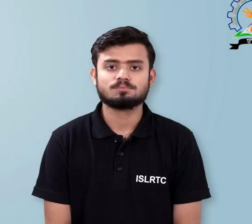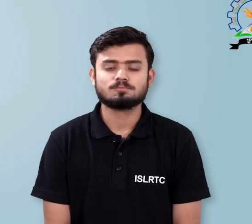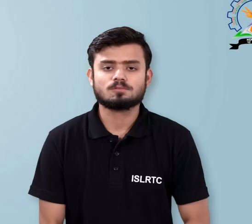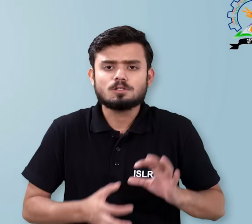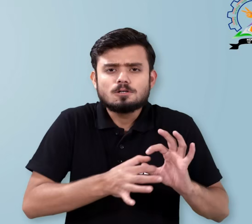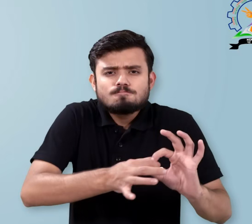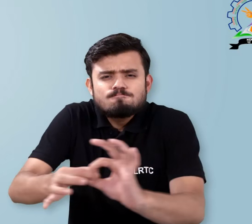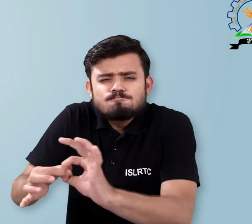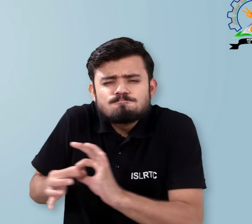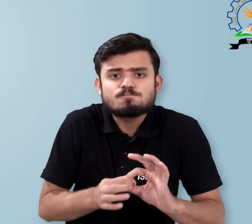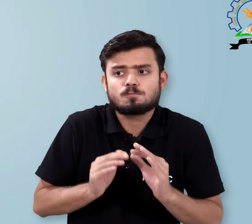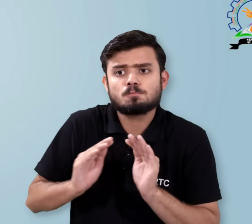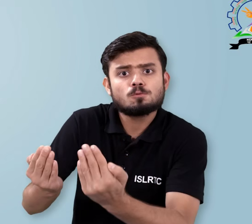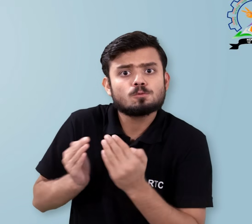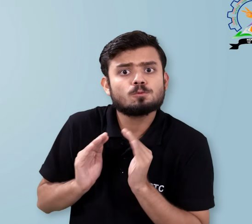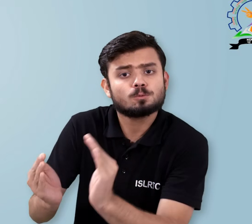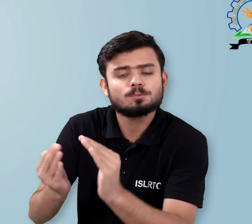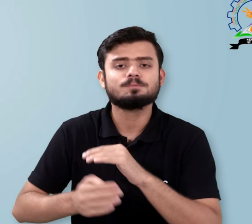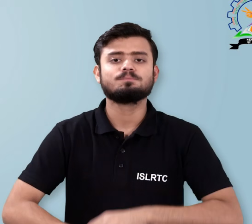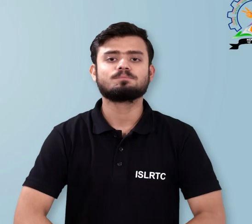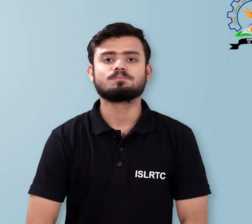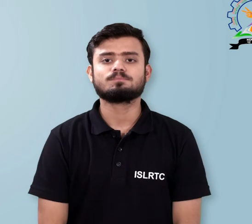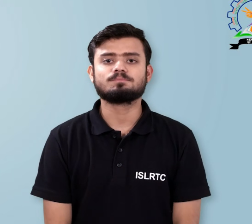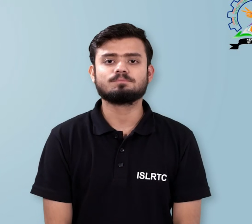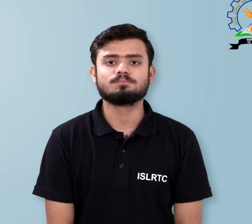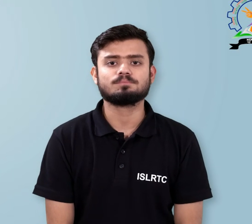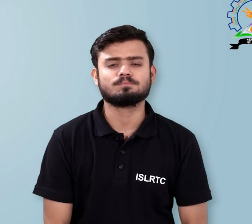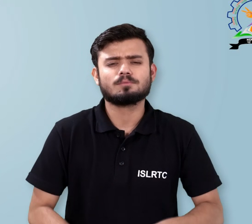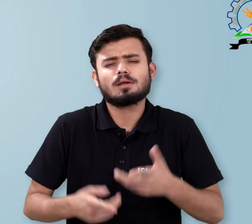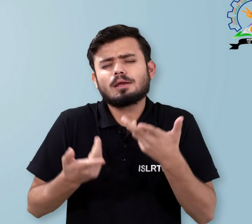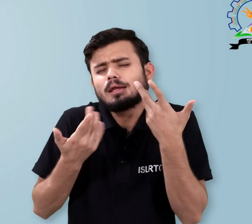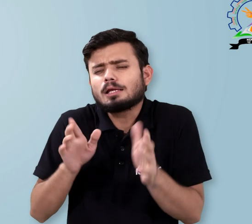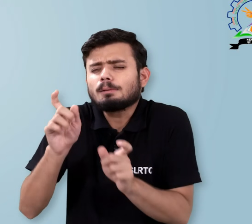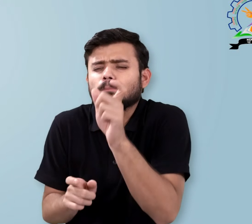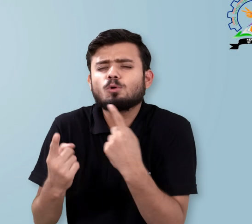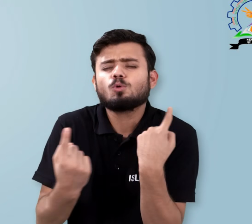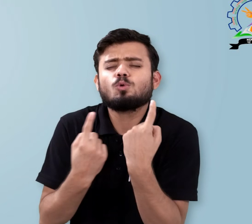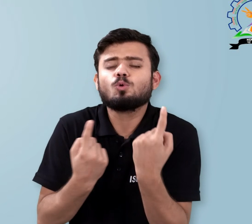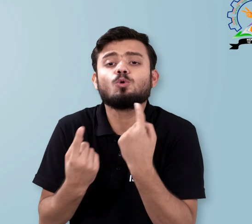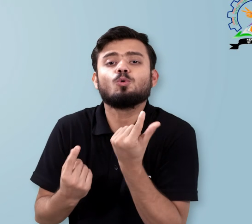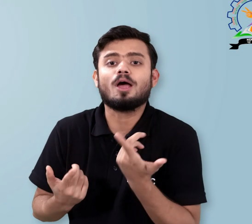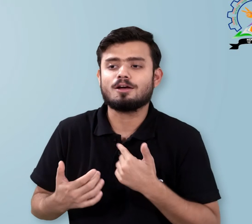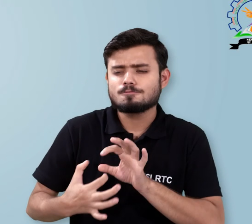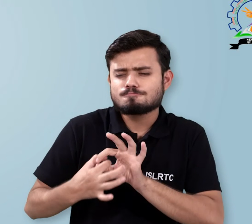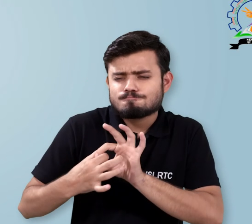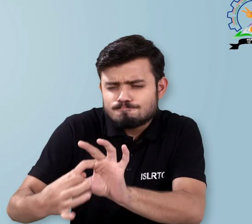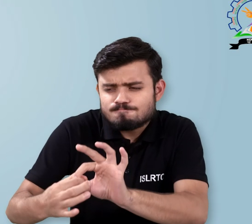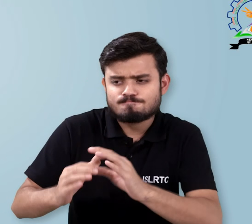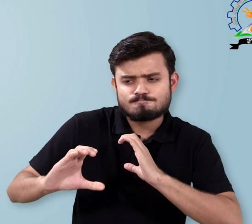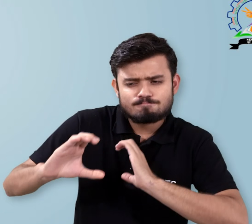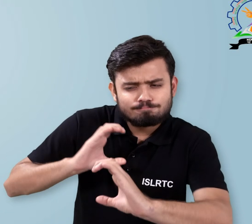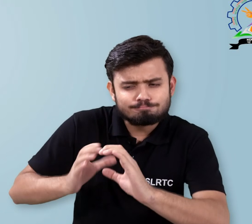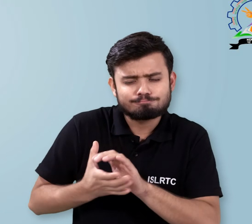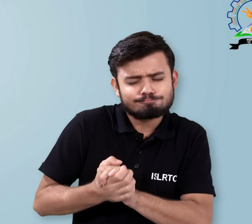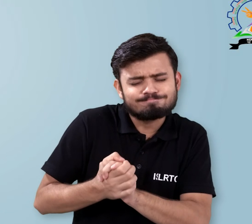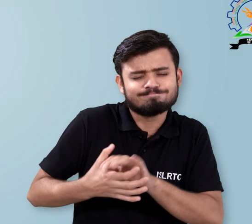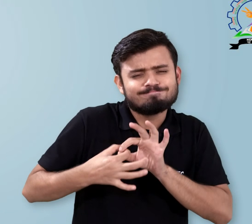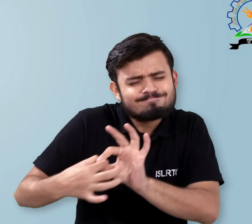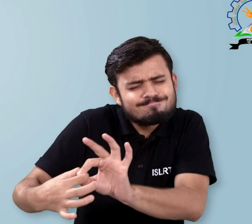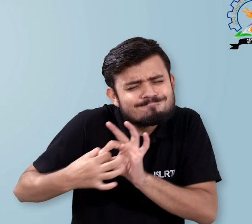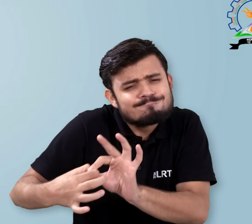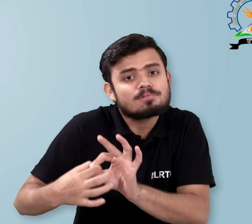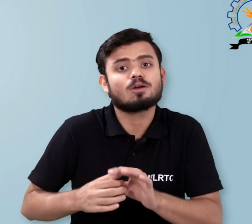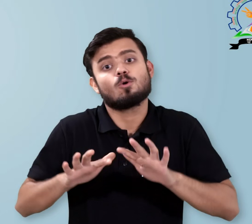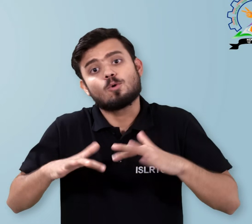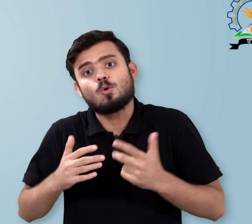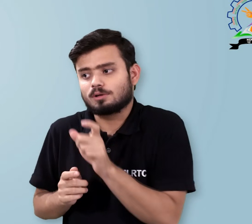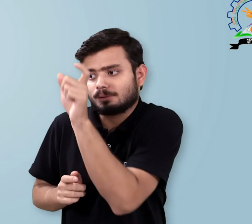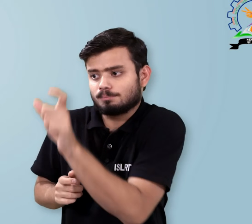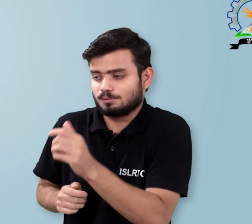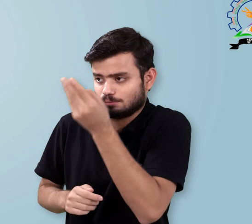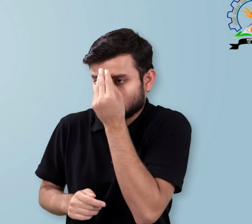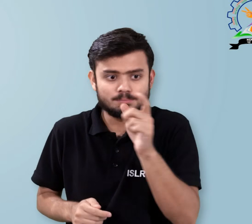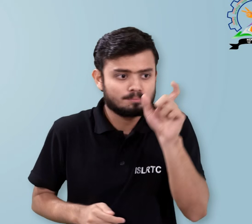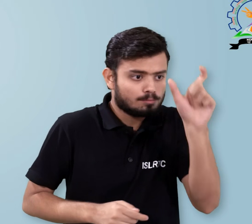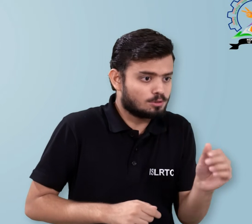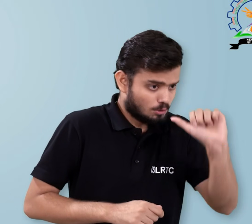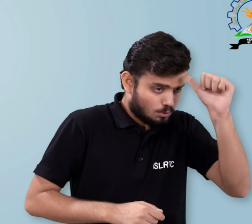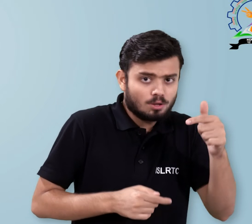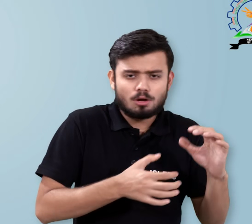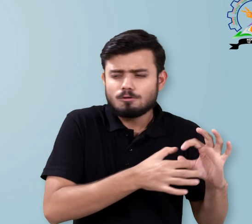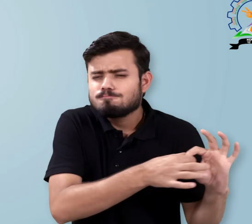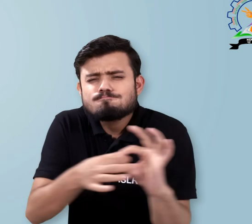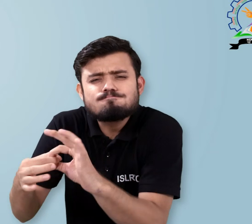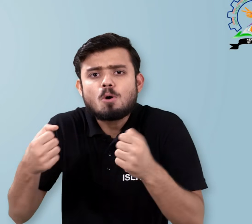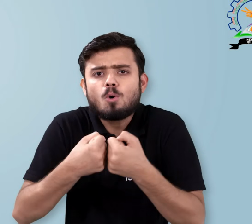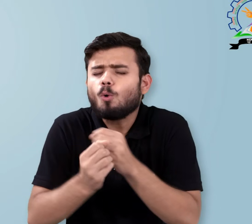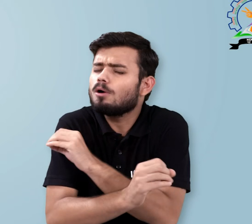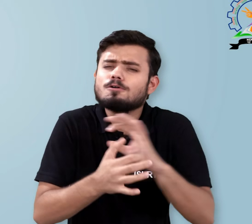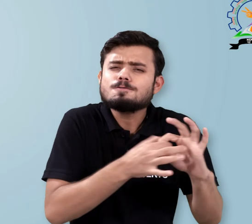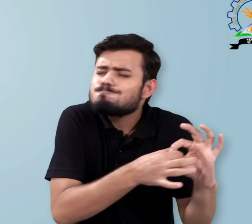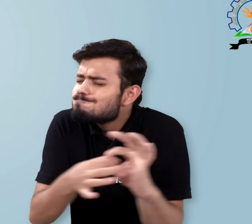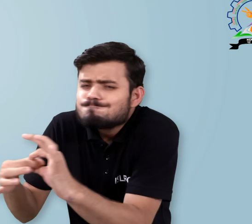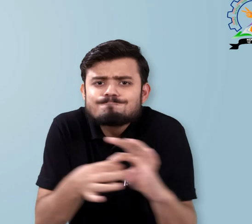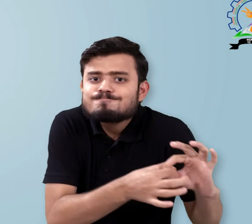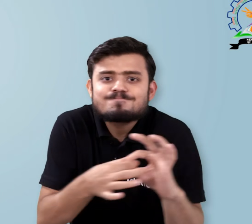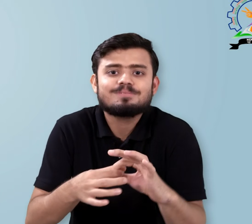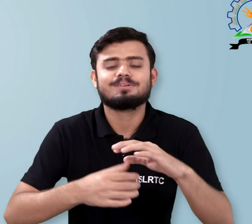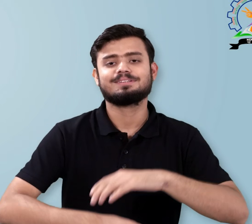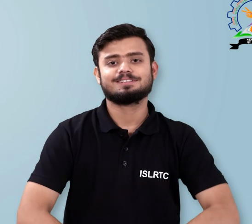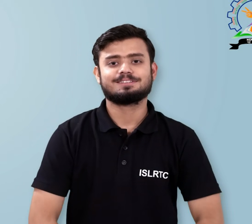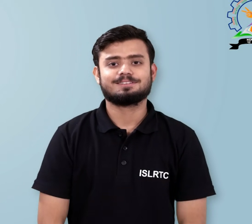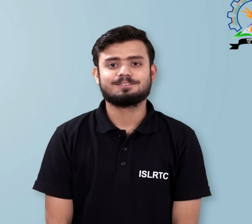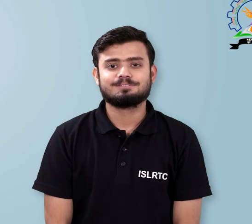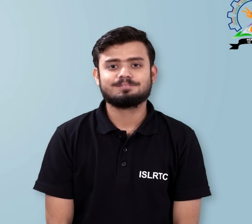Harmoniously Co-existing with harmony, supporting and respecting each other.